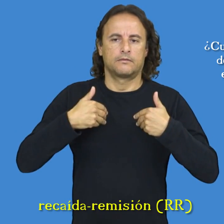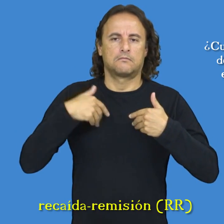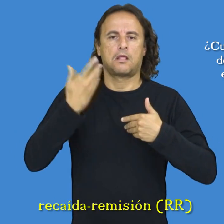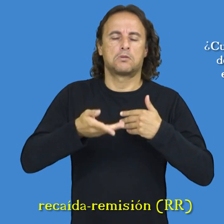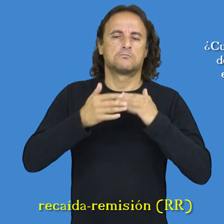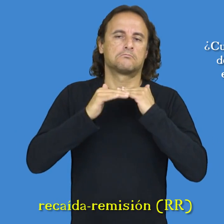despues